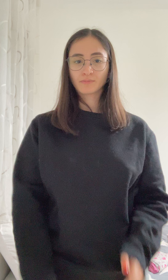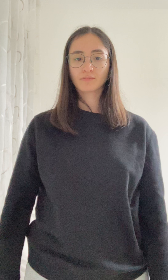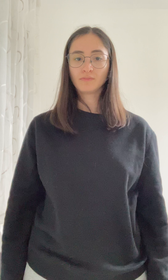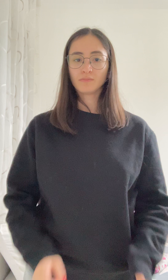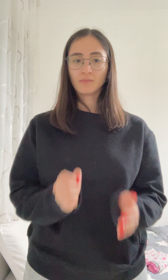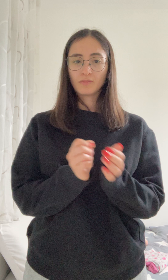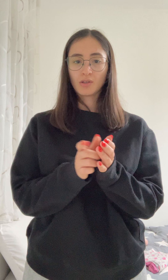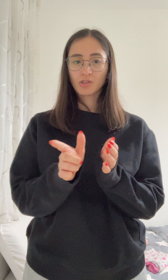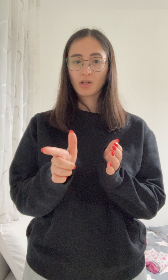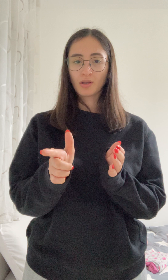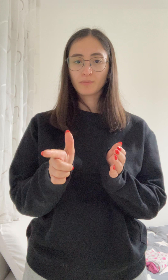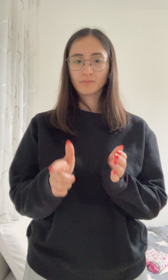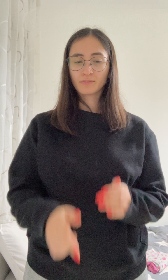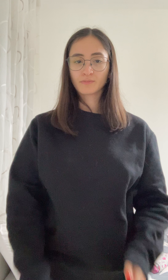לשלם